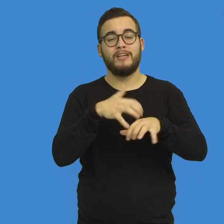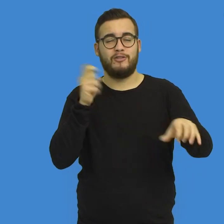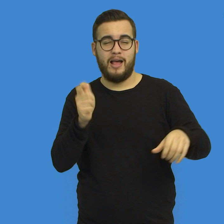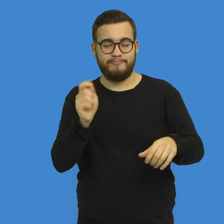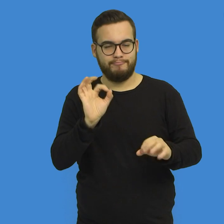frecuente